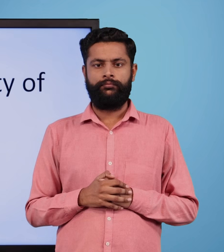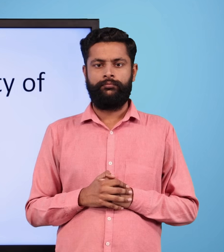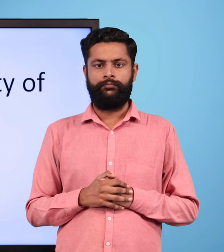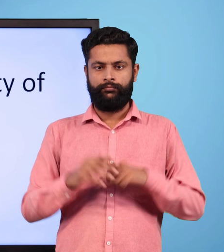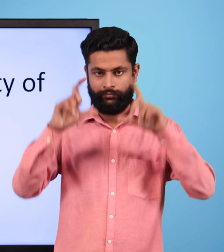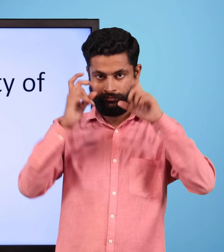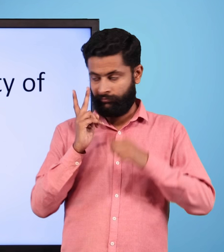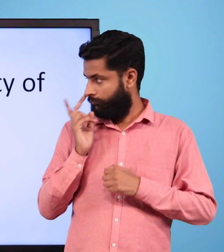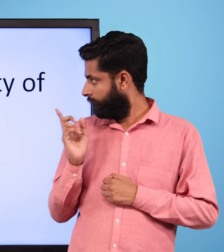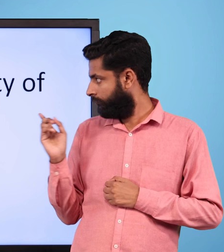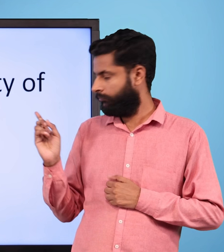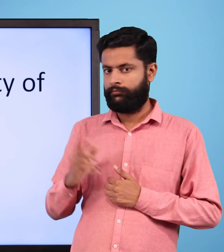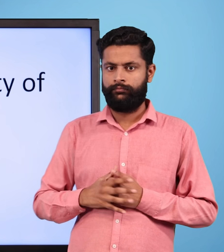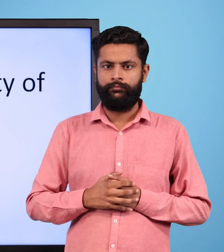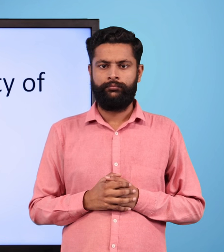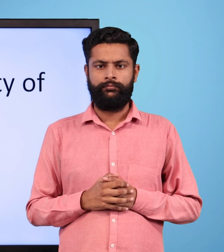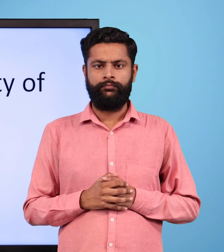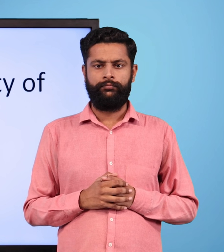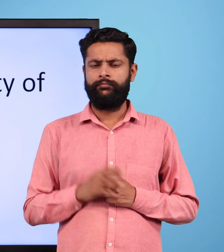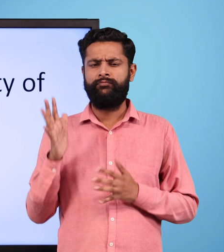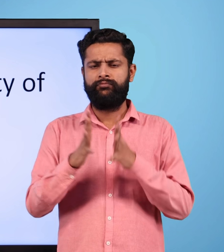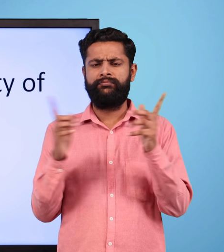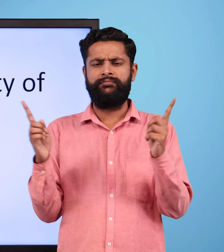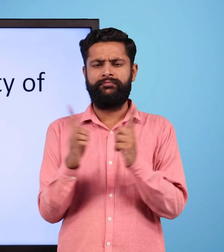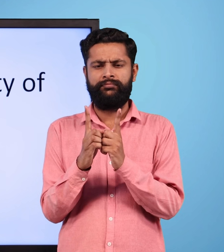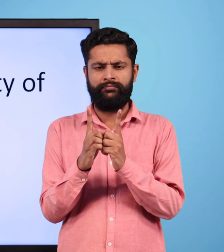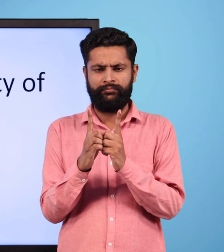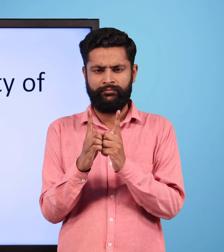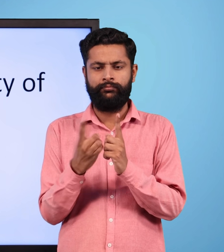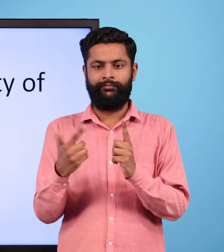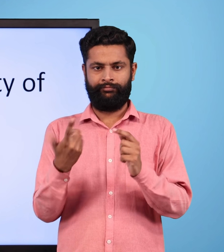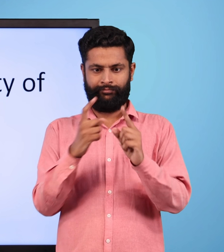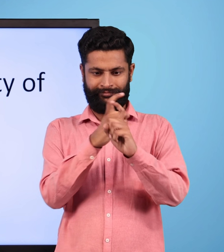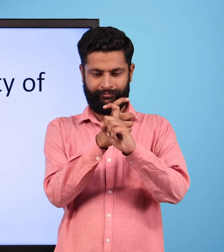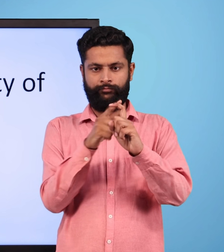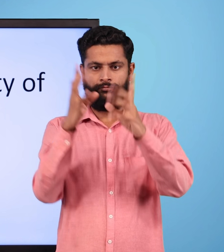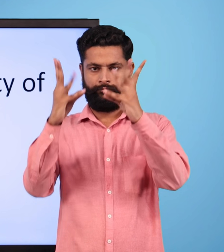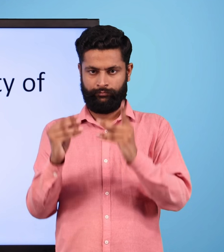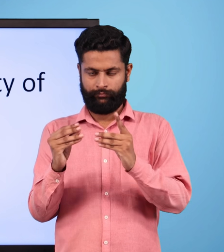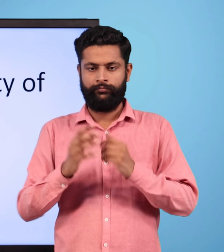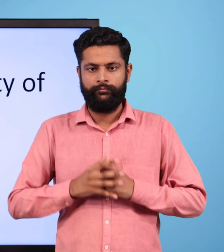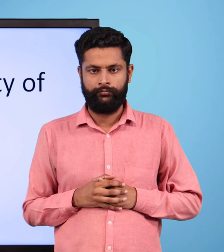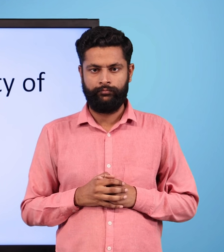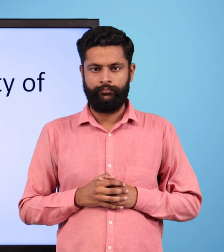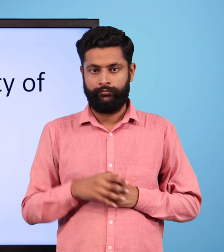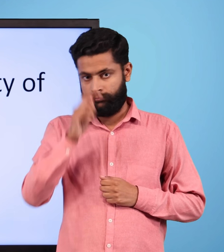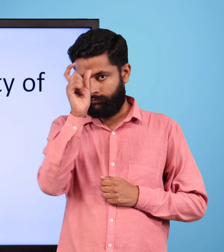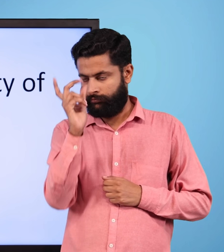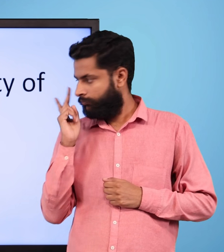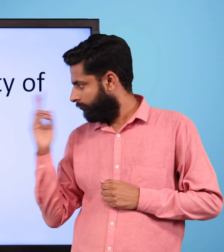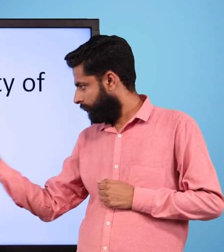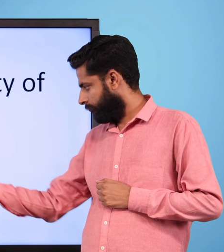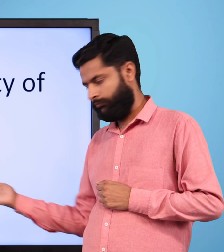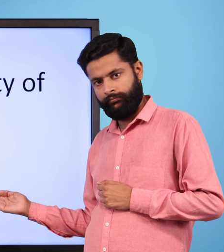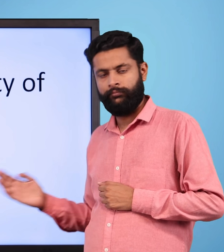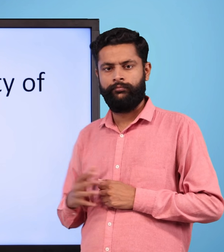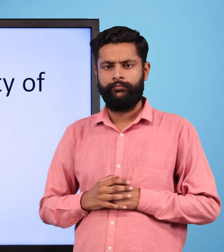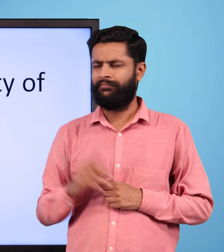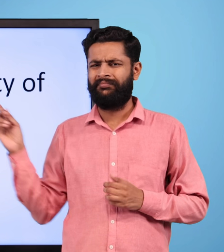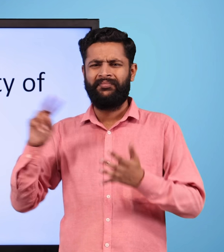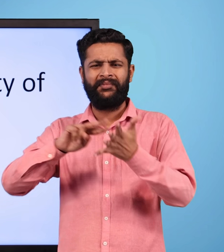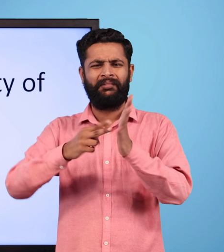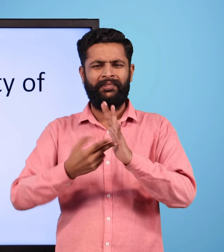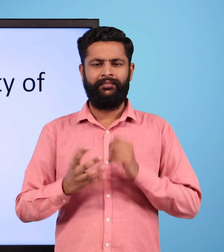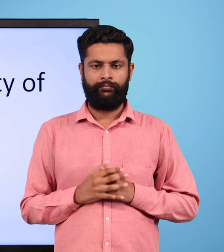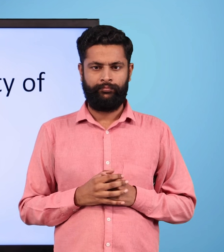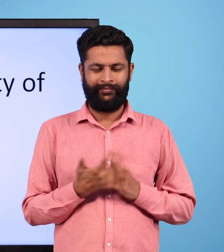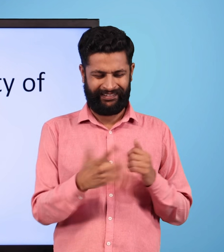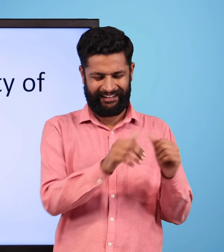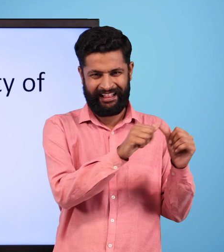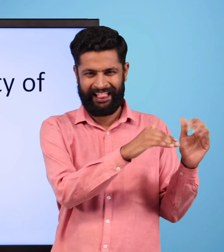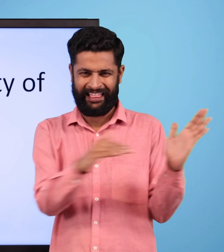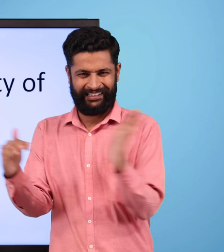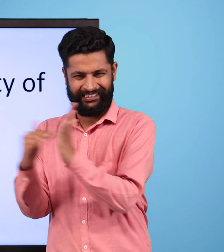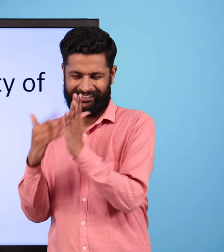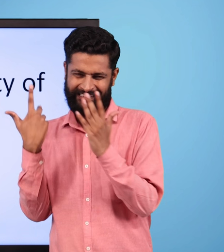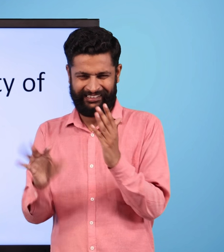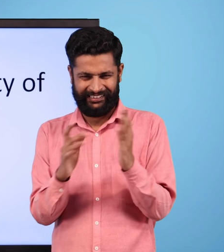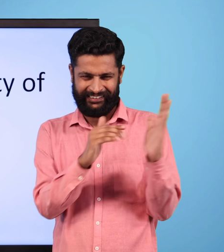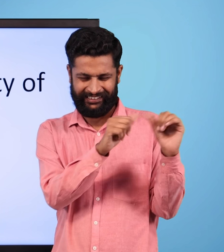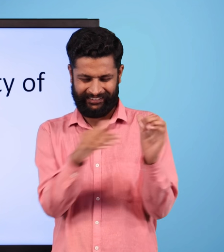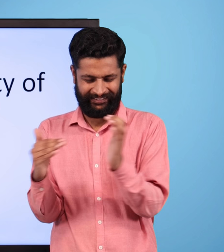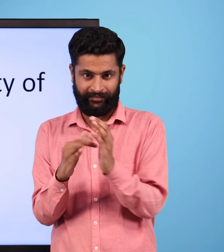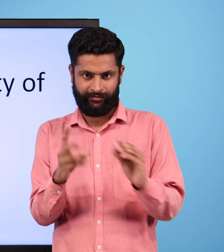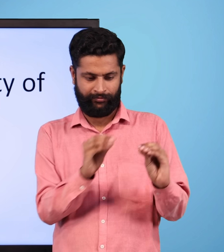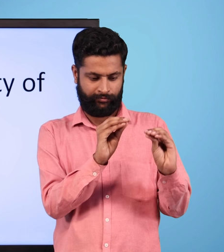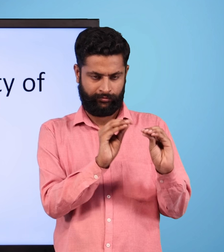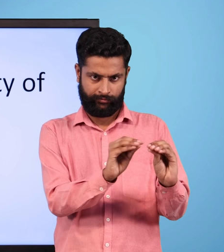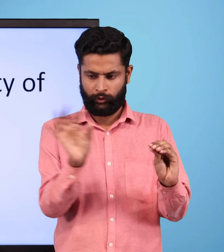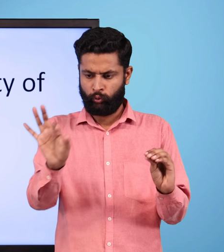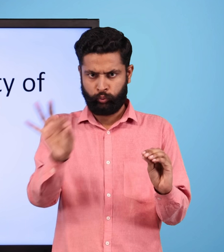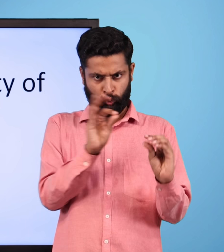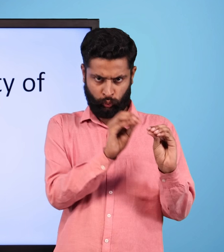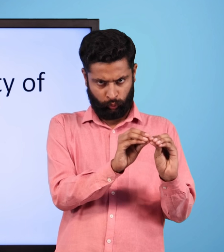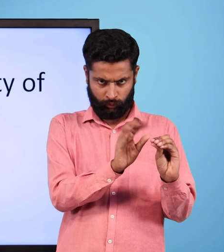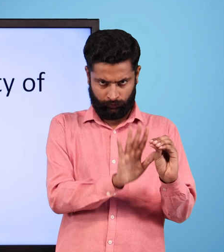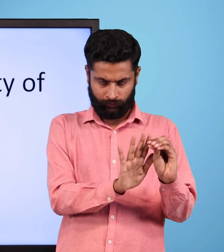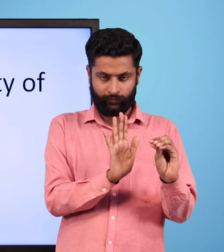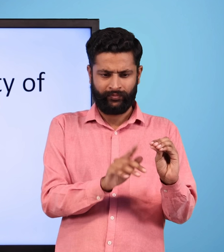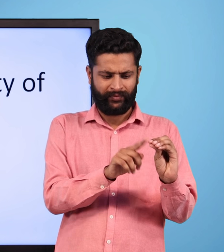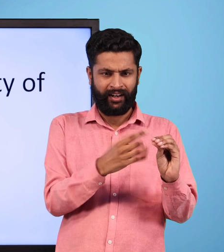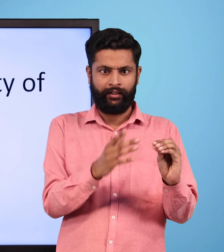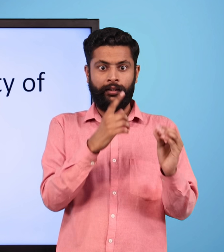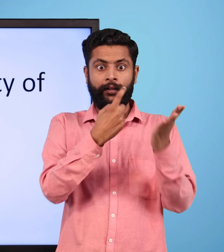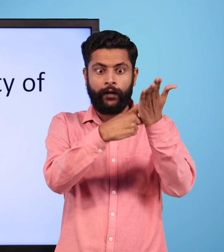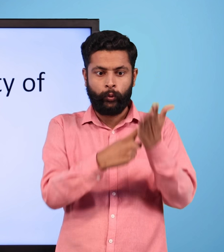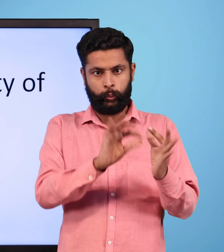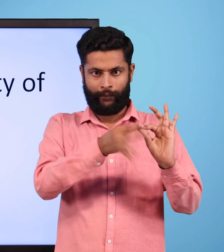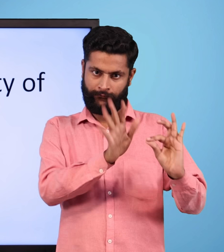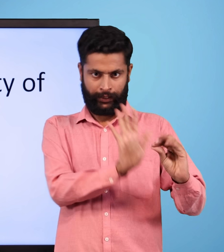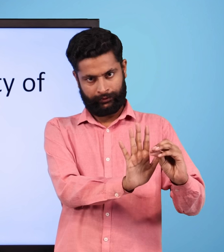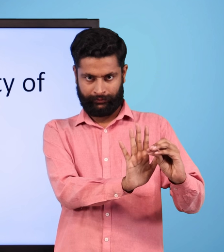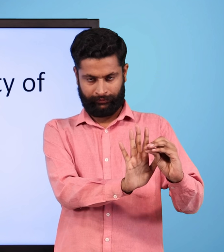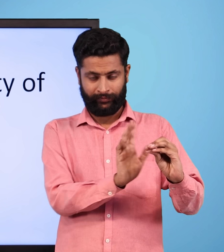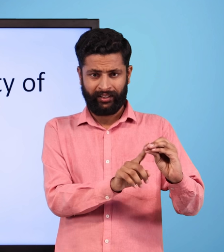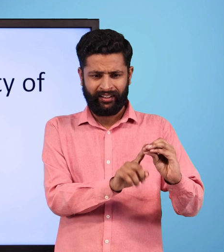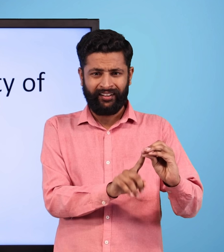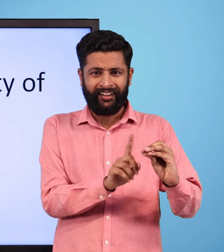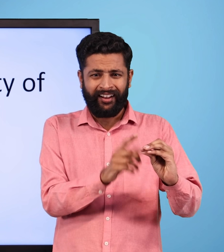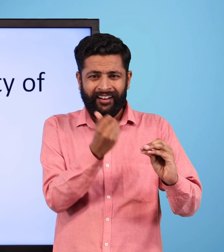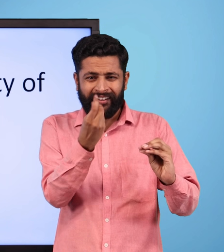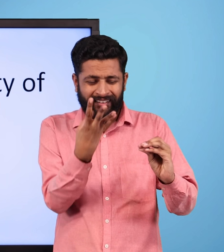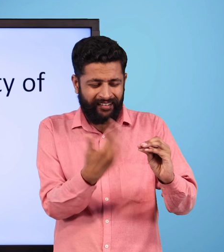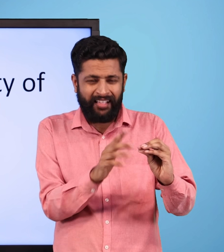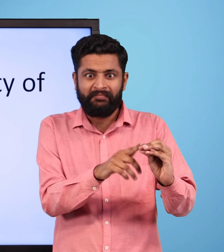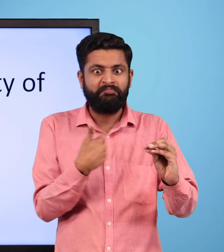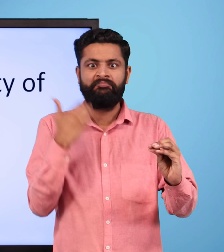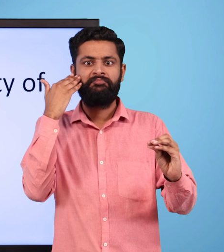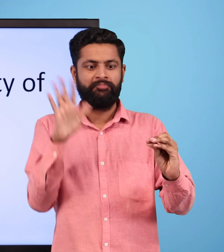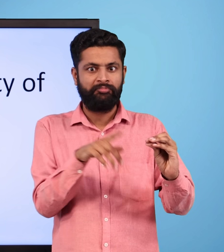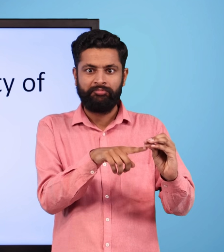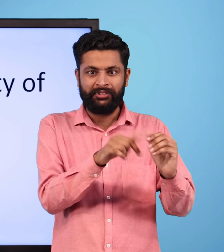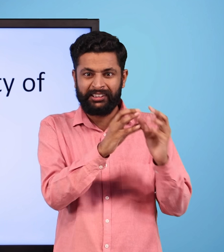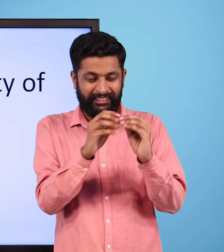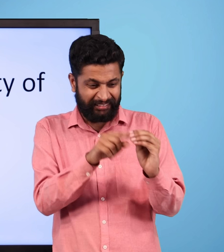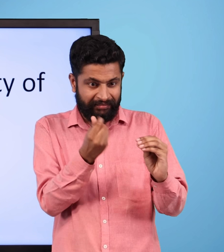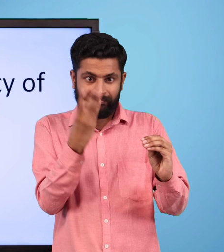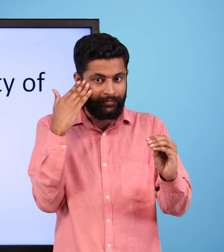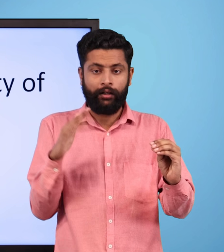Algebra This sign means algebra. Algebra is the branch of mathematics that uses letters. Use of letters allows us to write rules and formulas in a general way. By using letters, we can talk about any number